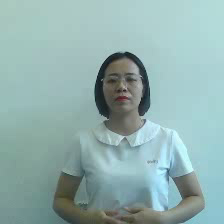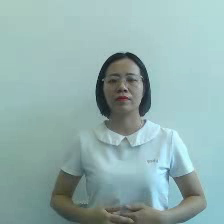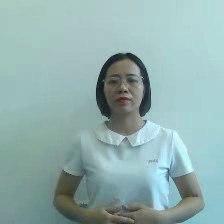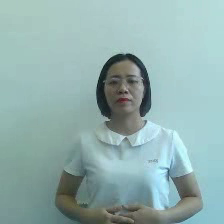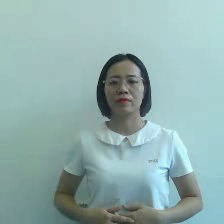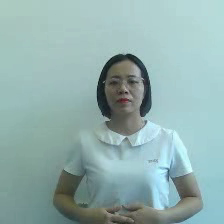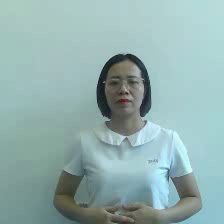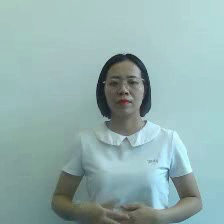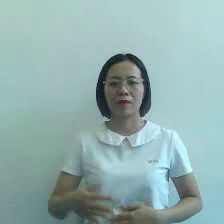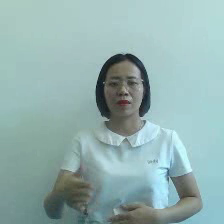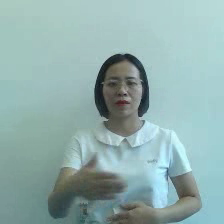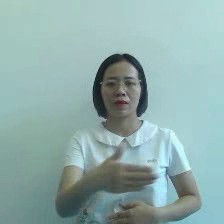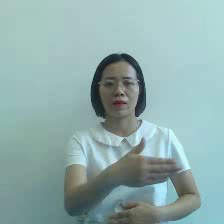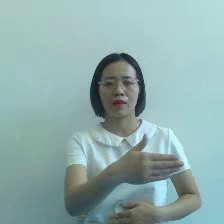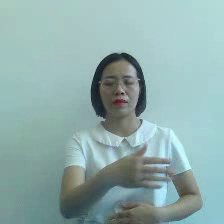Cá